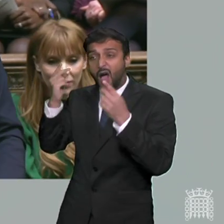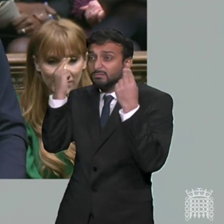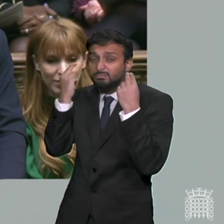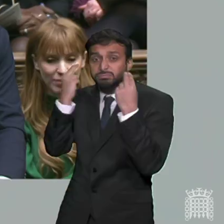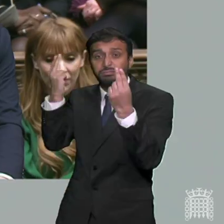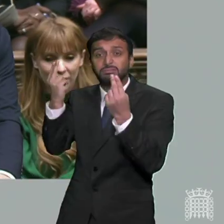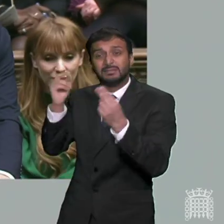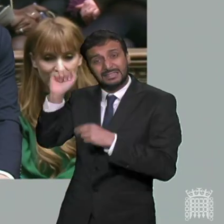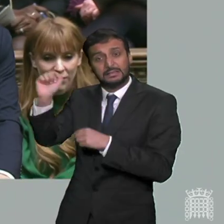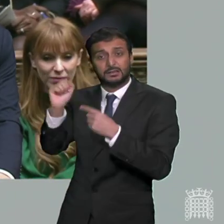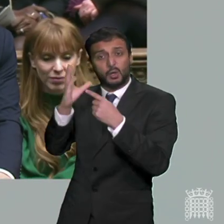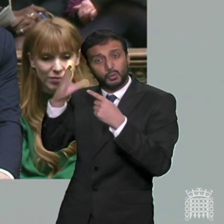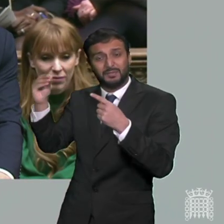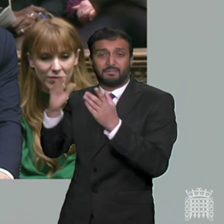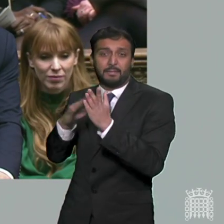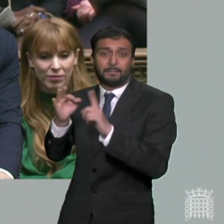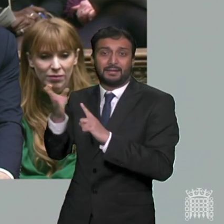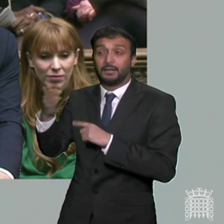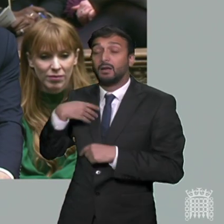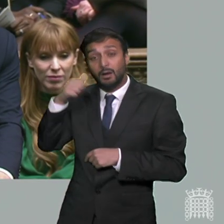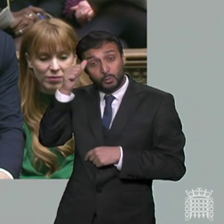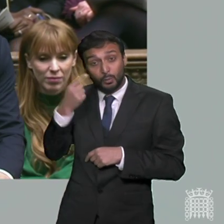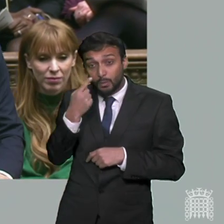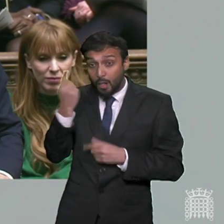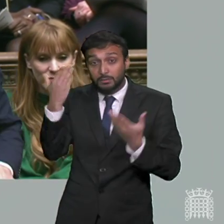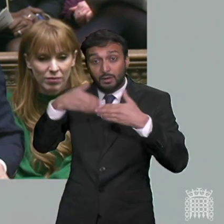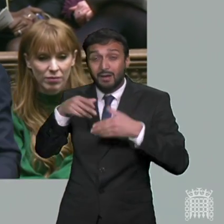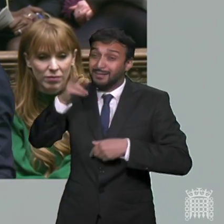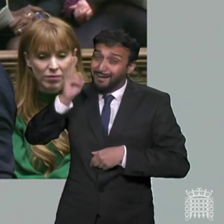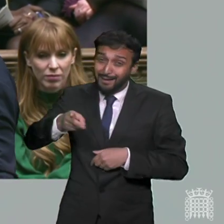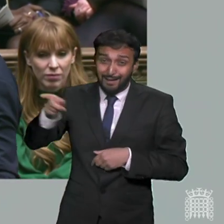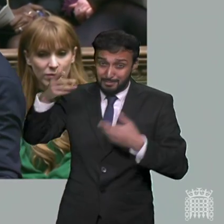I noticed that there was another U-turn last night; this time on wind farms.